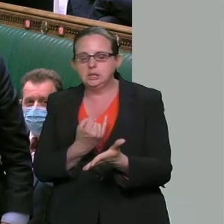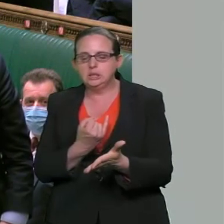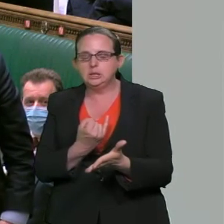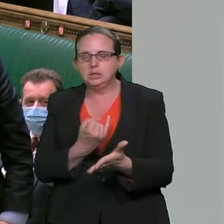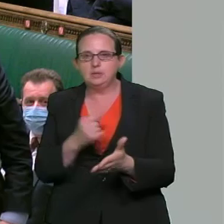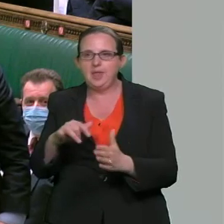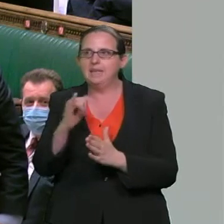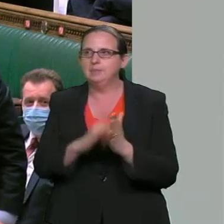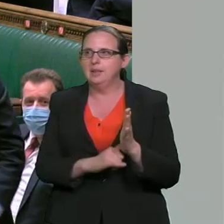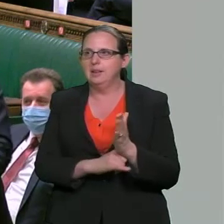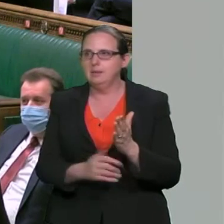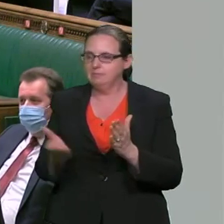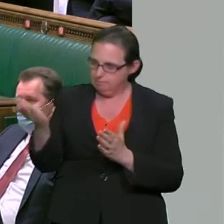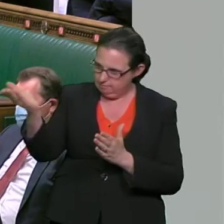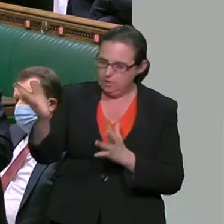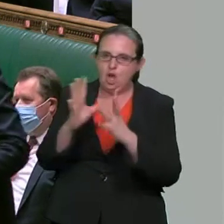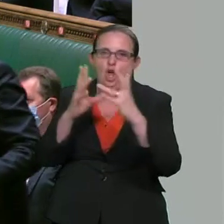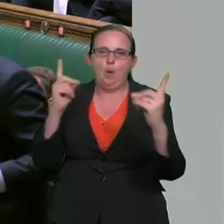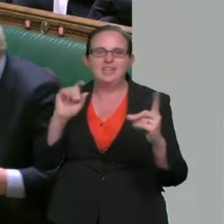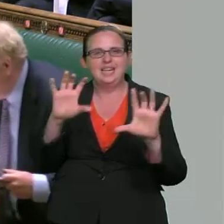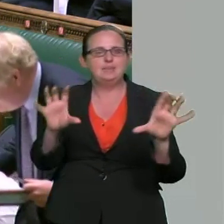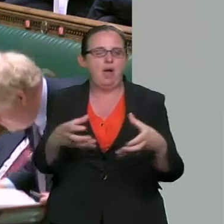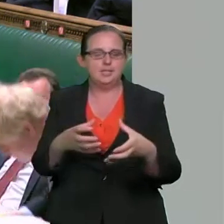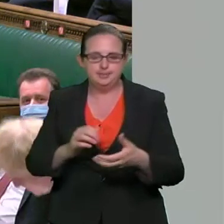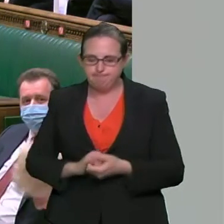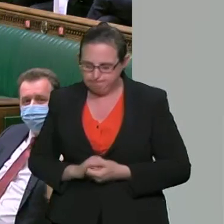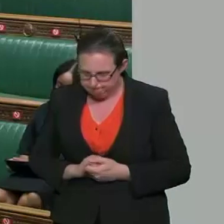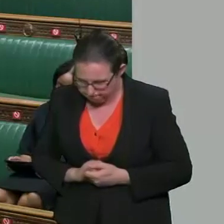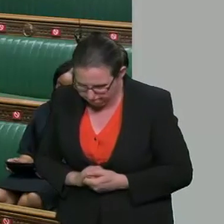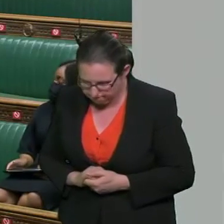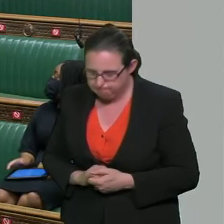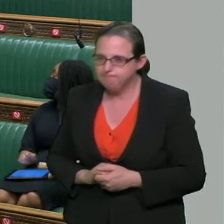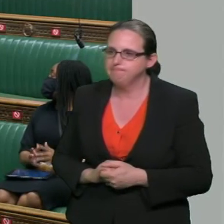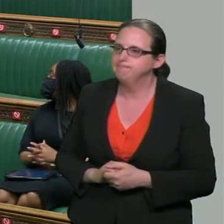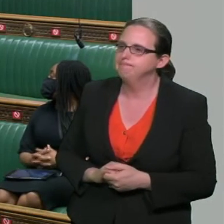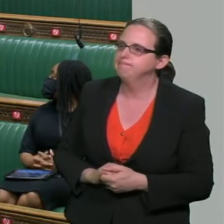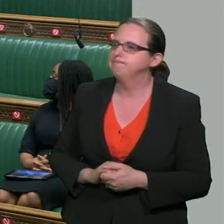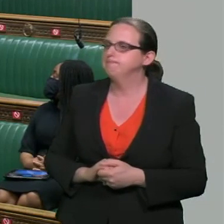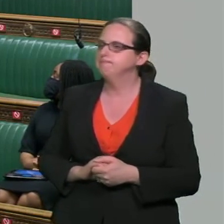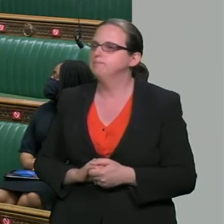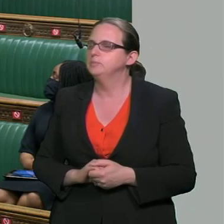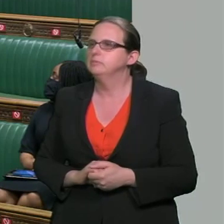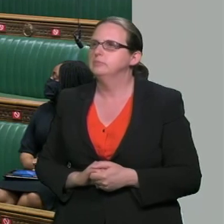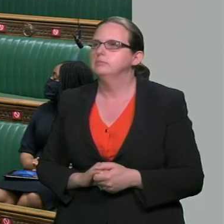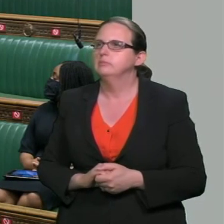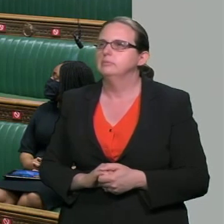Does anybody know? It was the right honourable and learned Member for Holborn and St Pancras and his entire party.